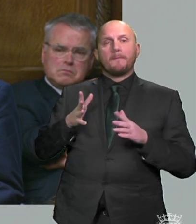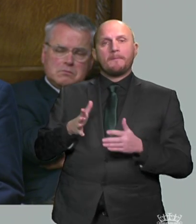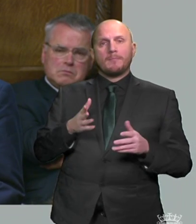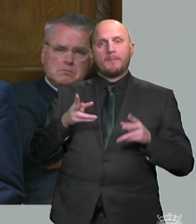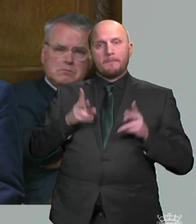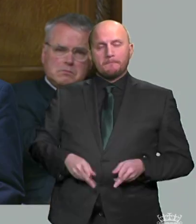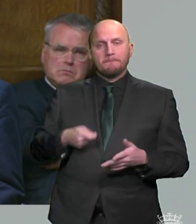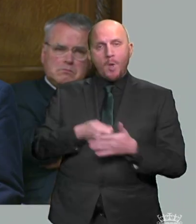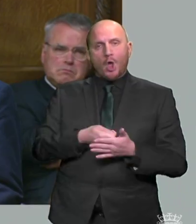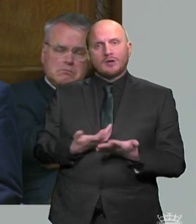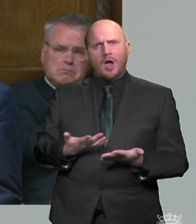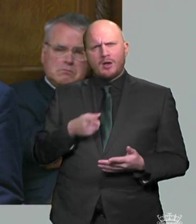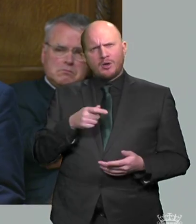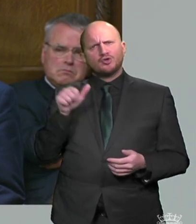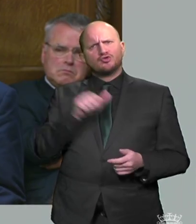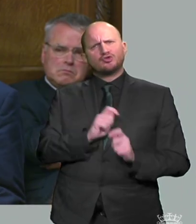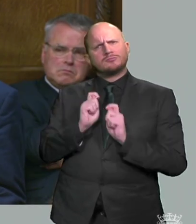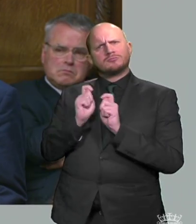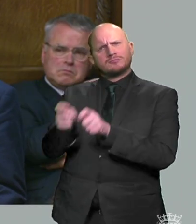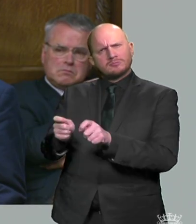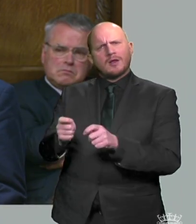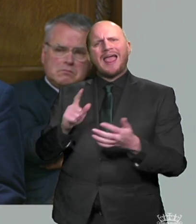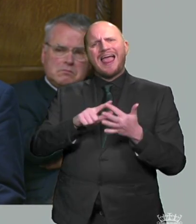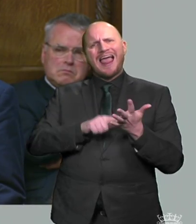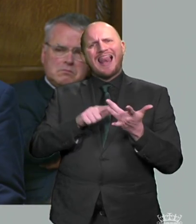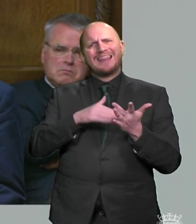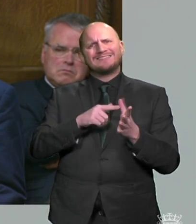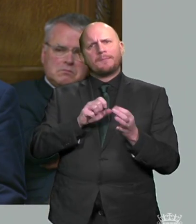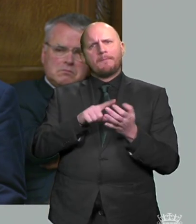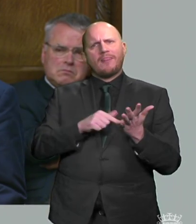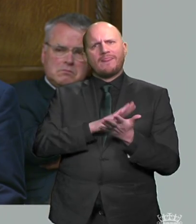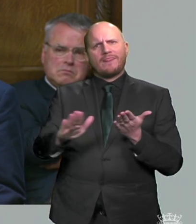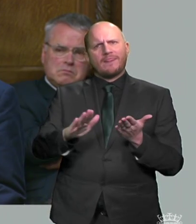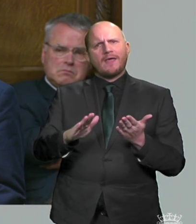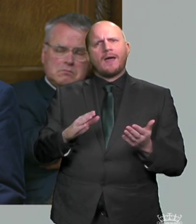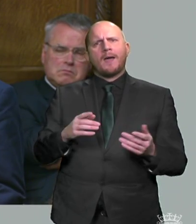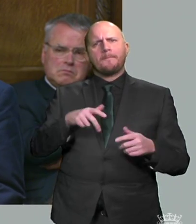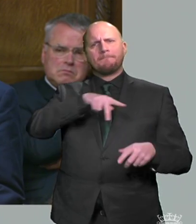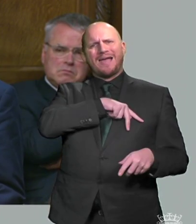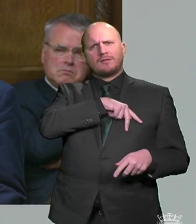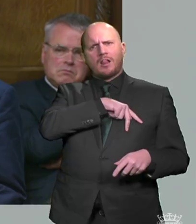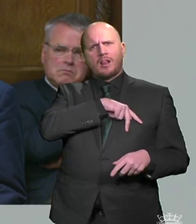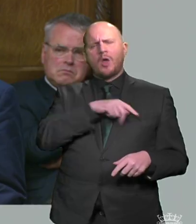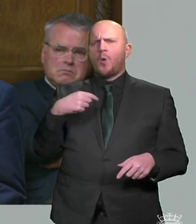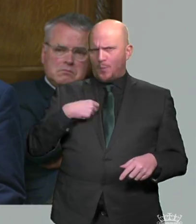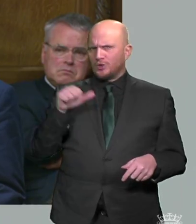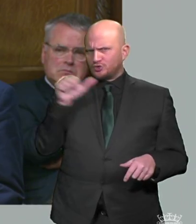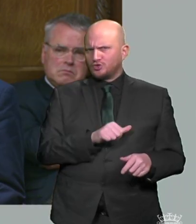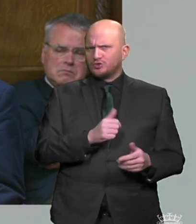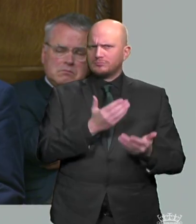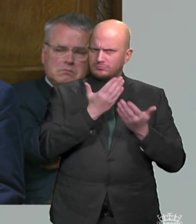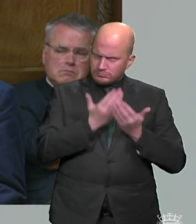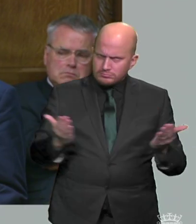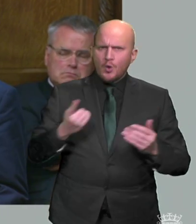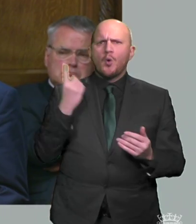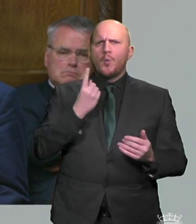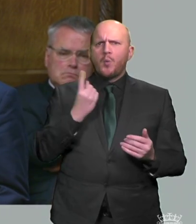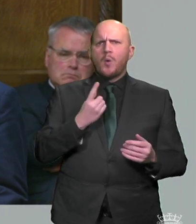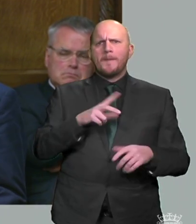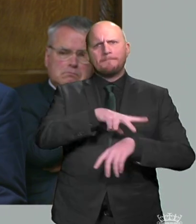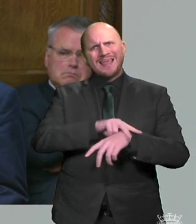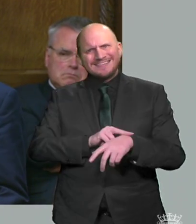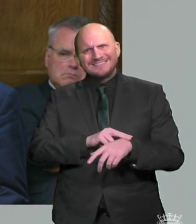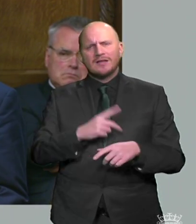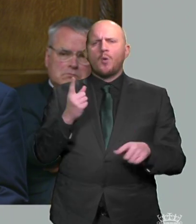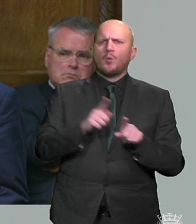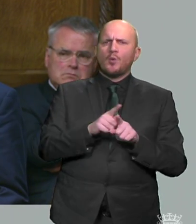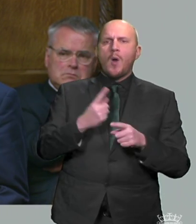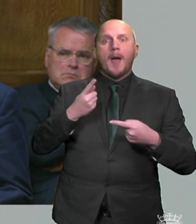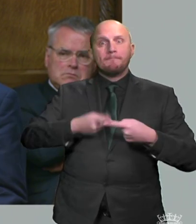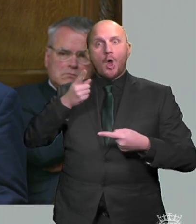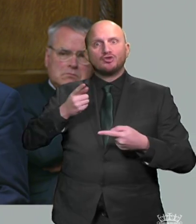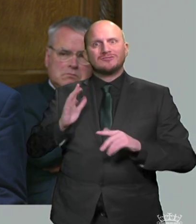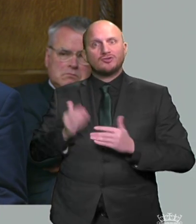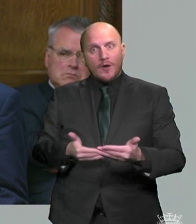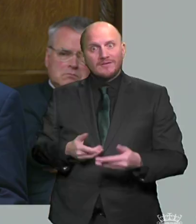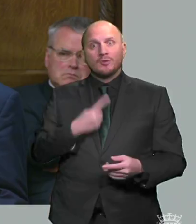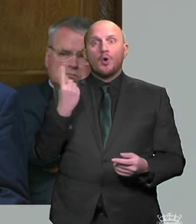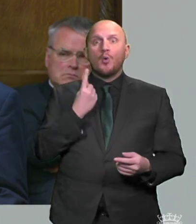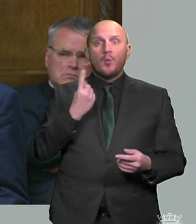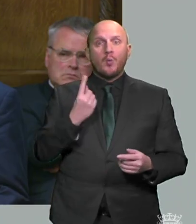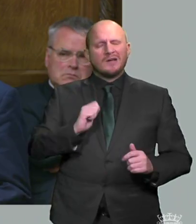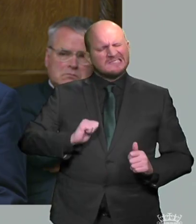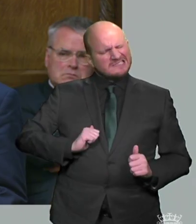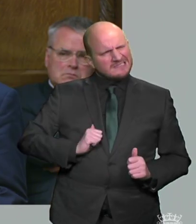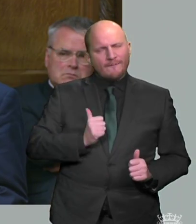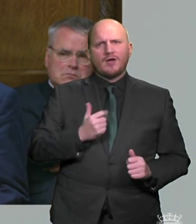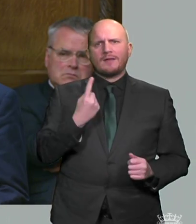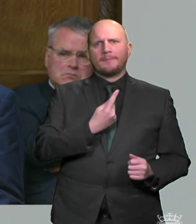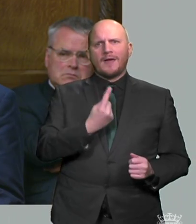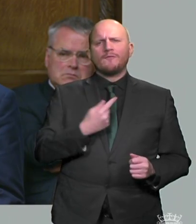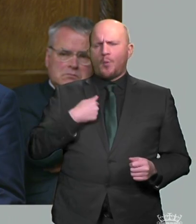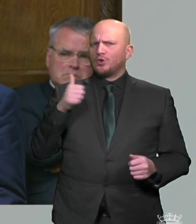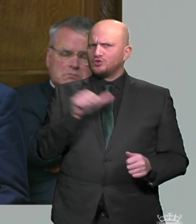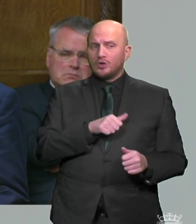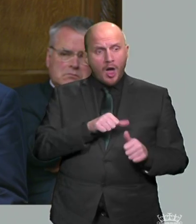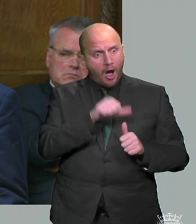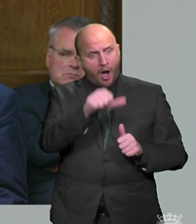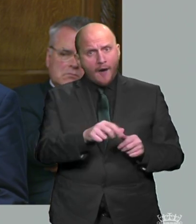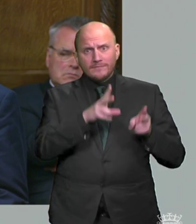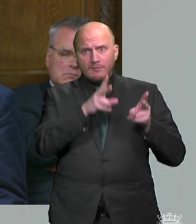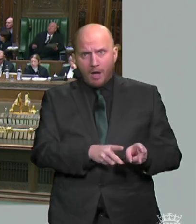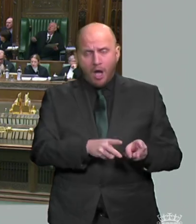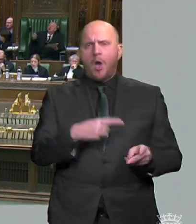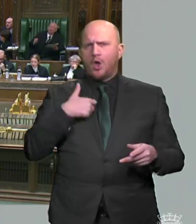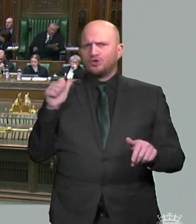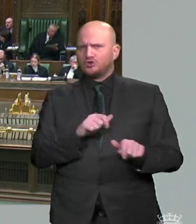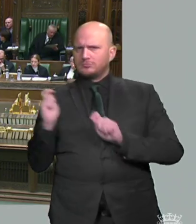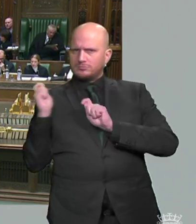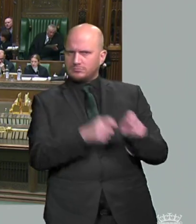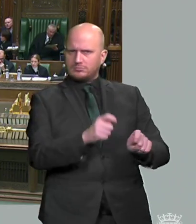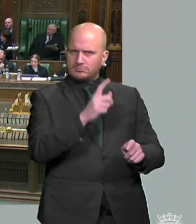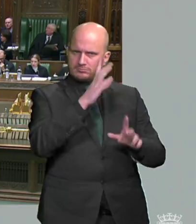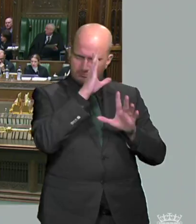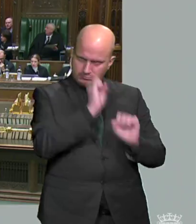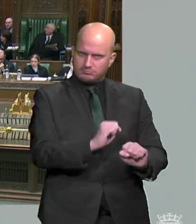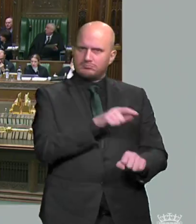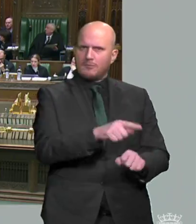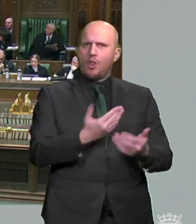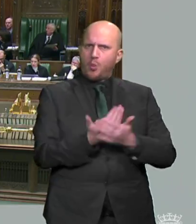Does my right honourable Friend agree with me and Bryn that now is the time to commemorate and honour our brave police officers and emergency service workers who make the ultimate sacrifice, by awarding the Elizabeth medal posthumously?